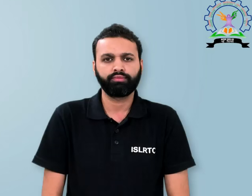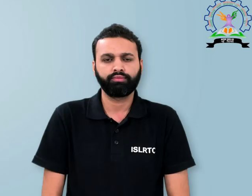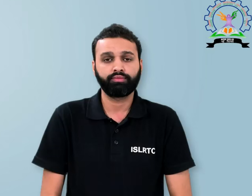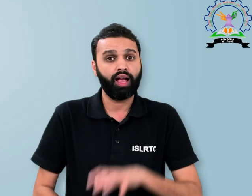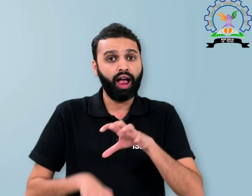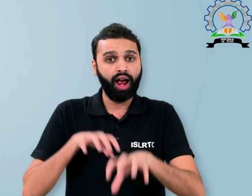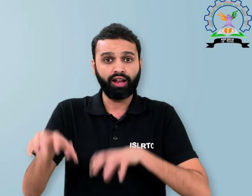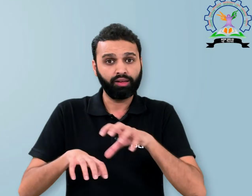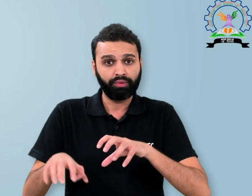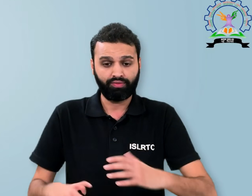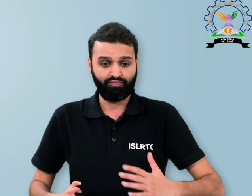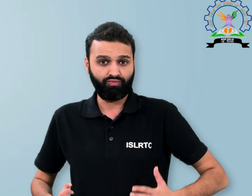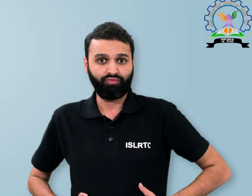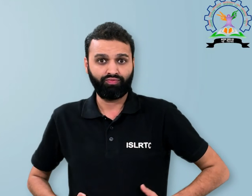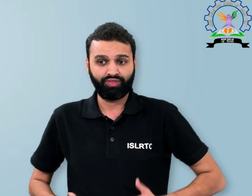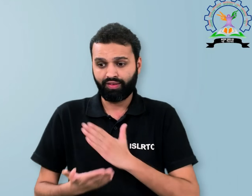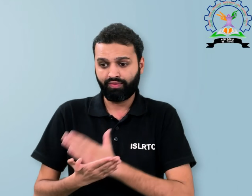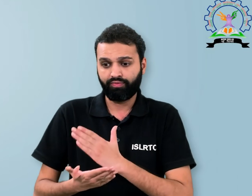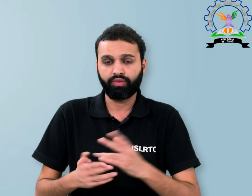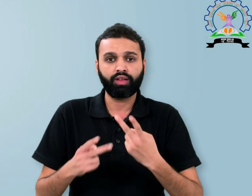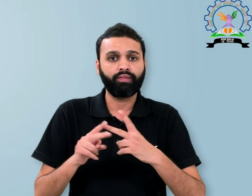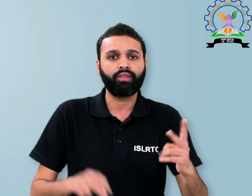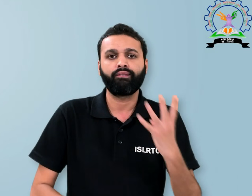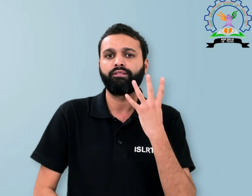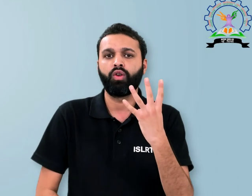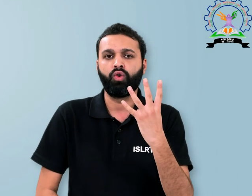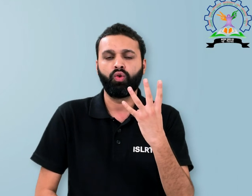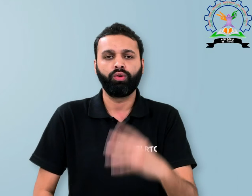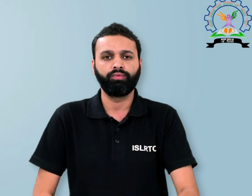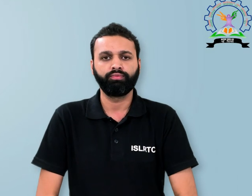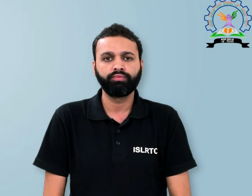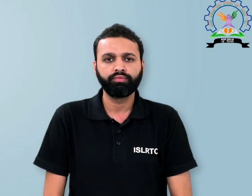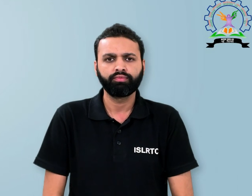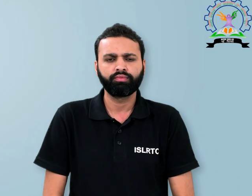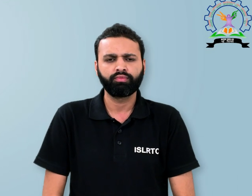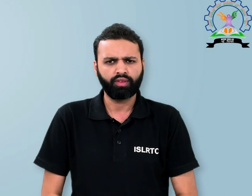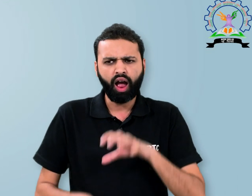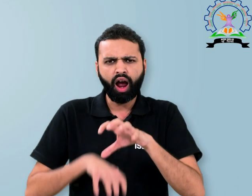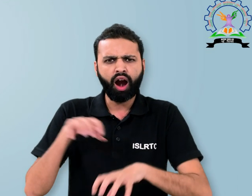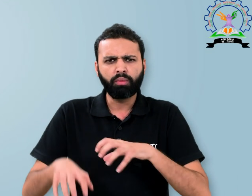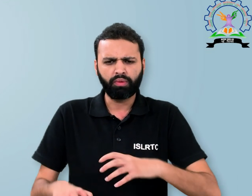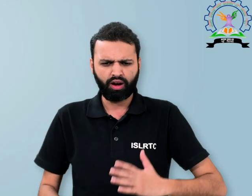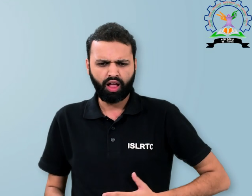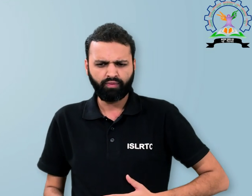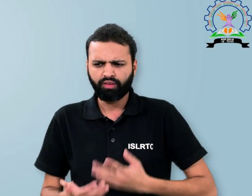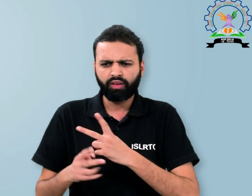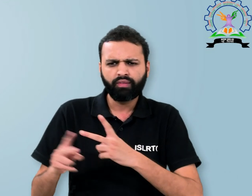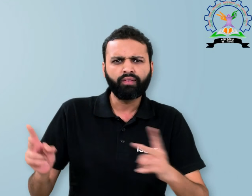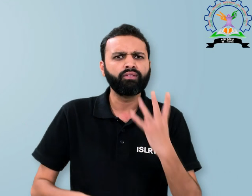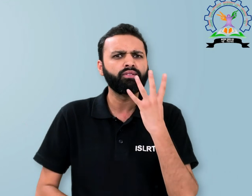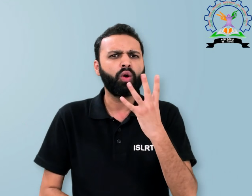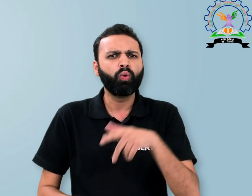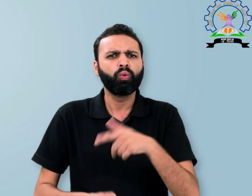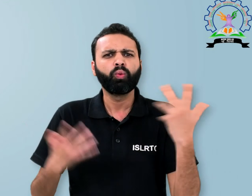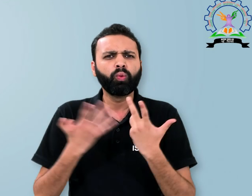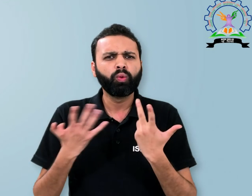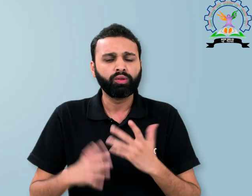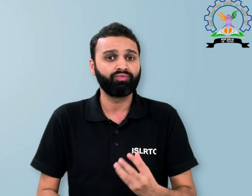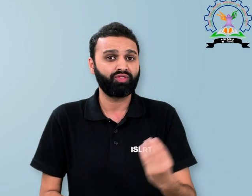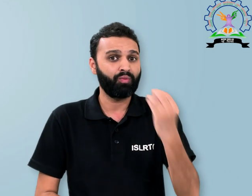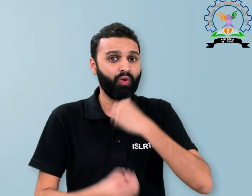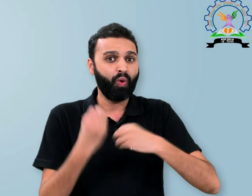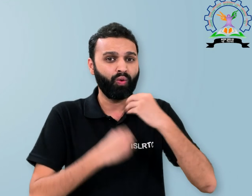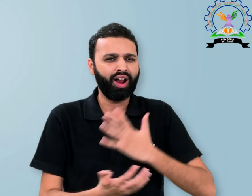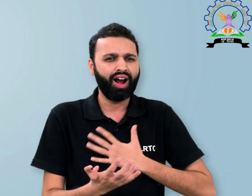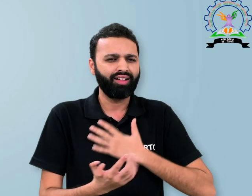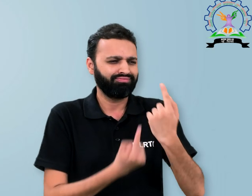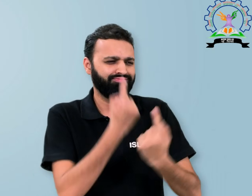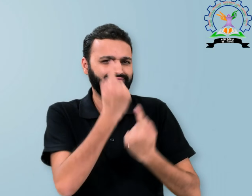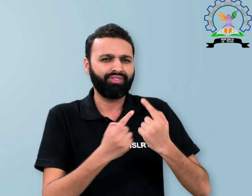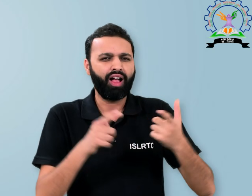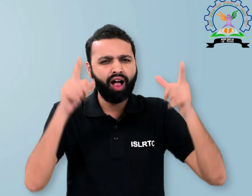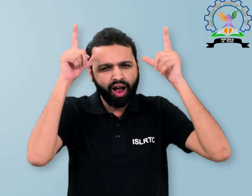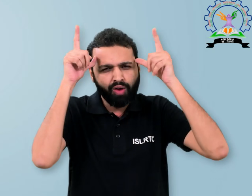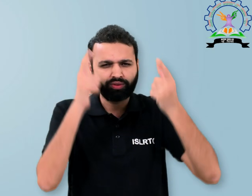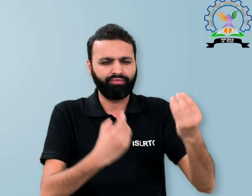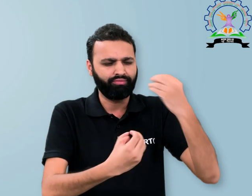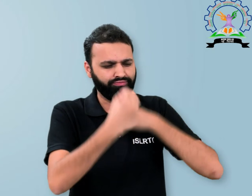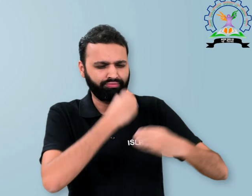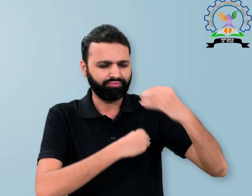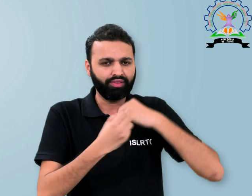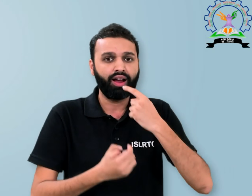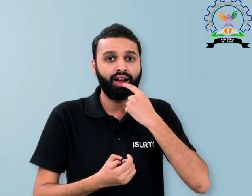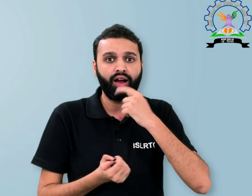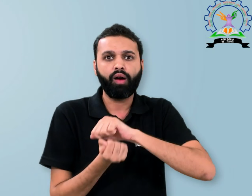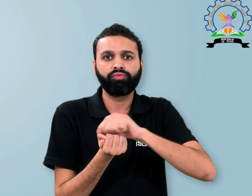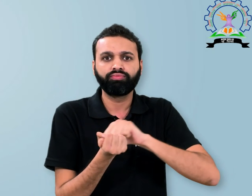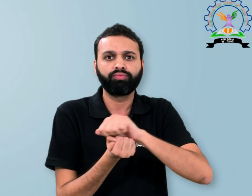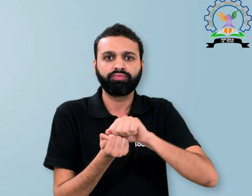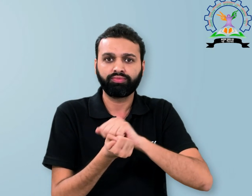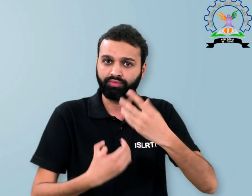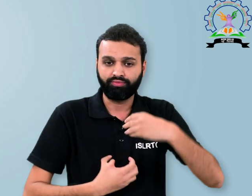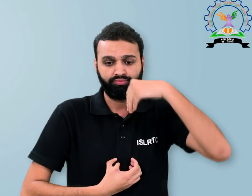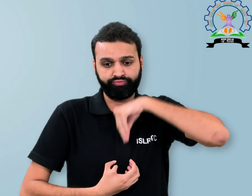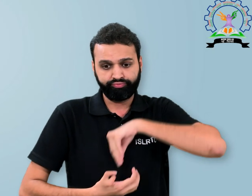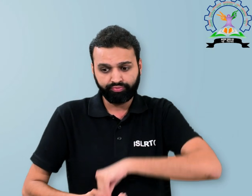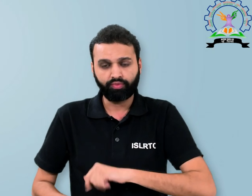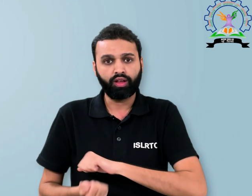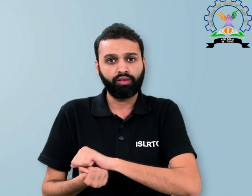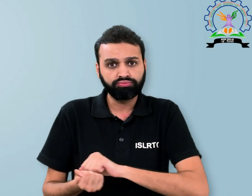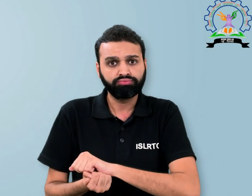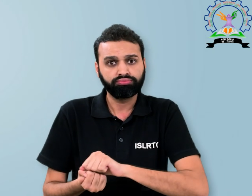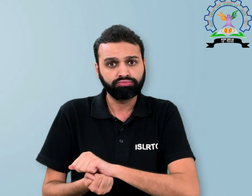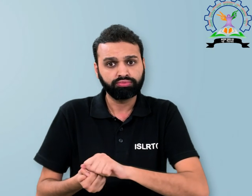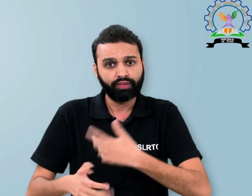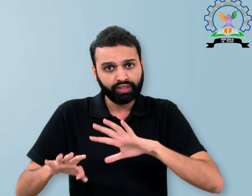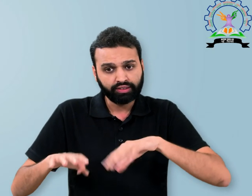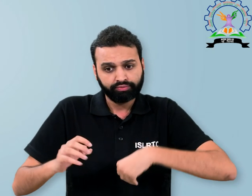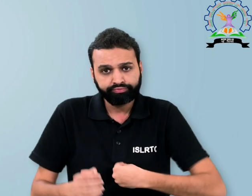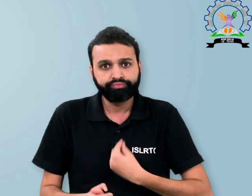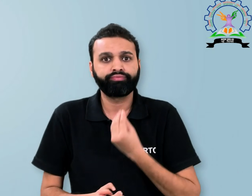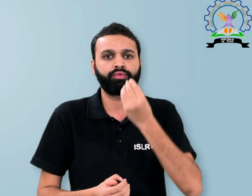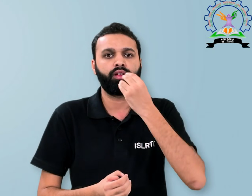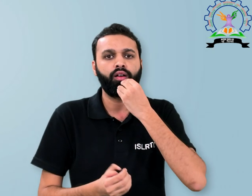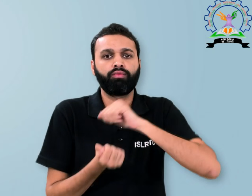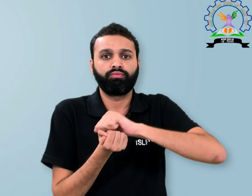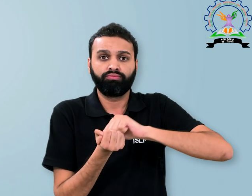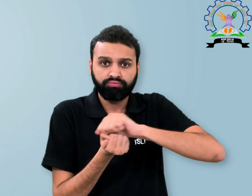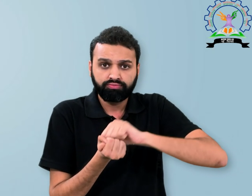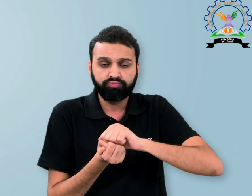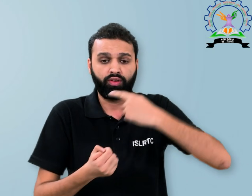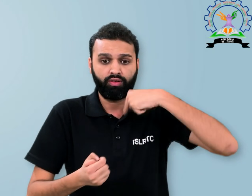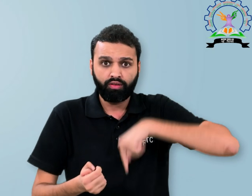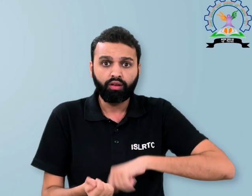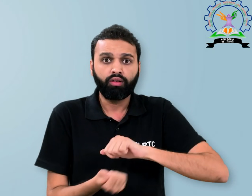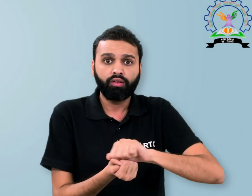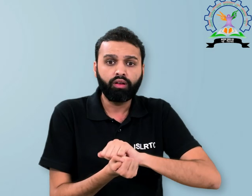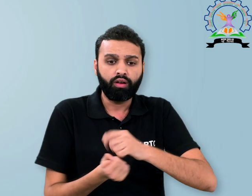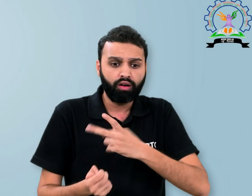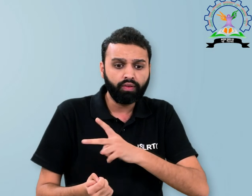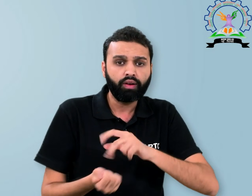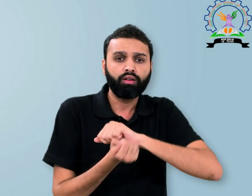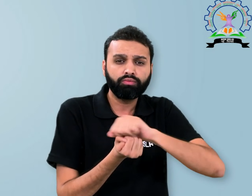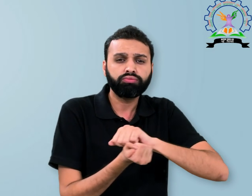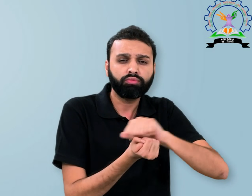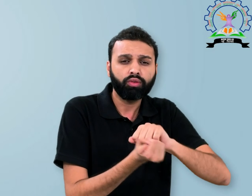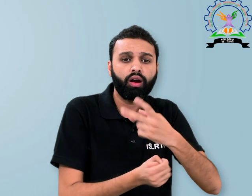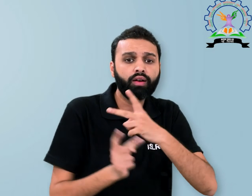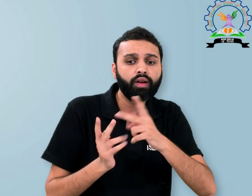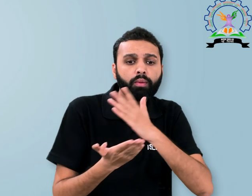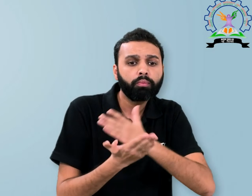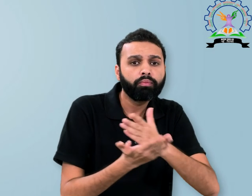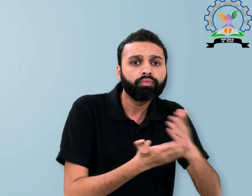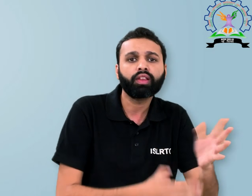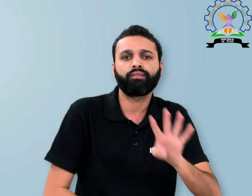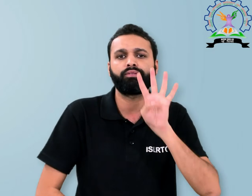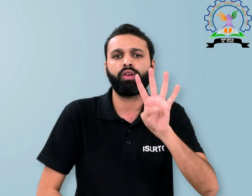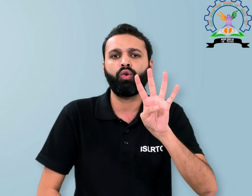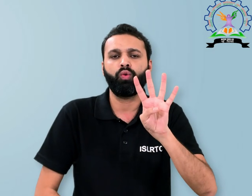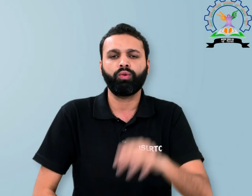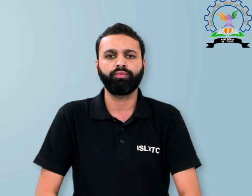Ruminant A ruminant is any herbivorous animal that has a stomach with four compartments, which are tasked with acquiring nutrients from plant-based food by fermenting it prior to digestion.